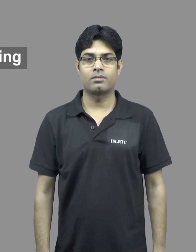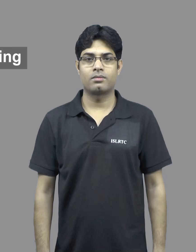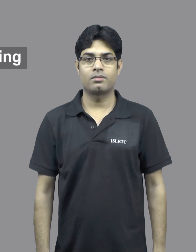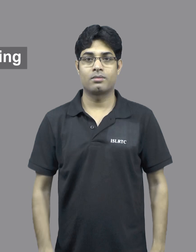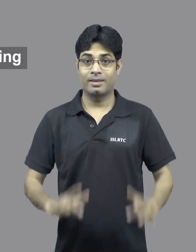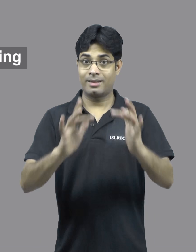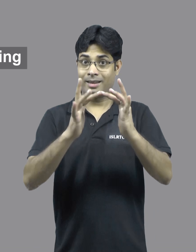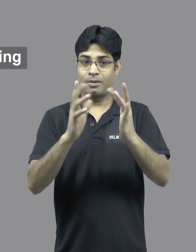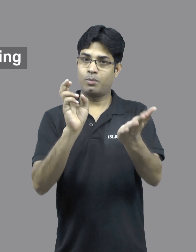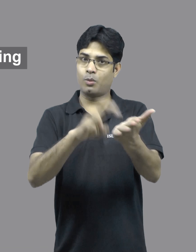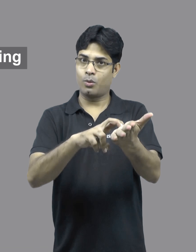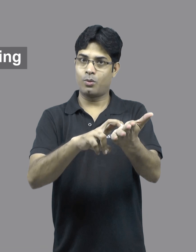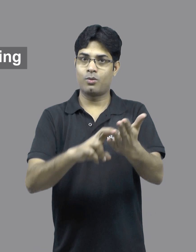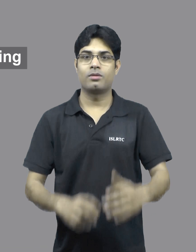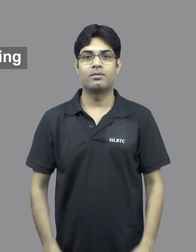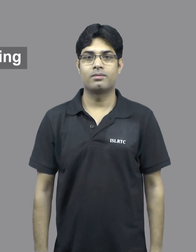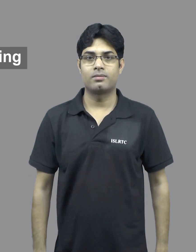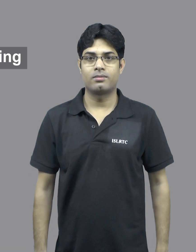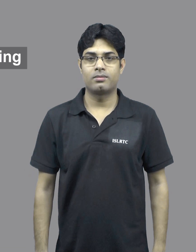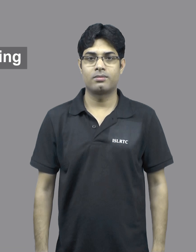Online Shopping